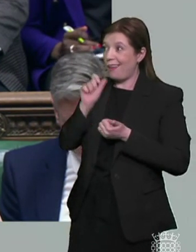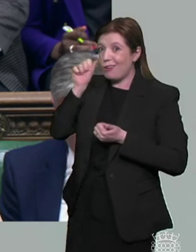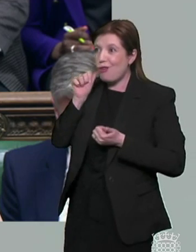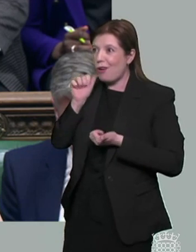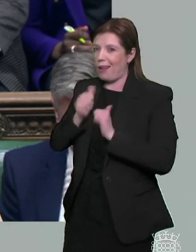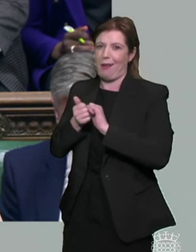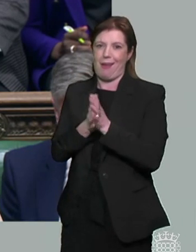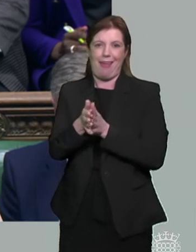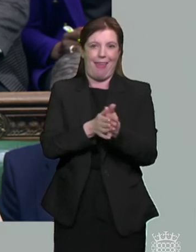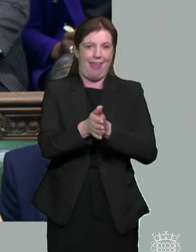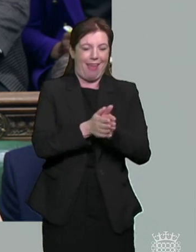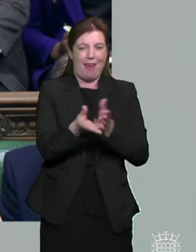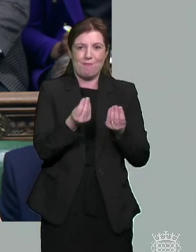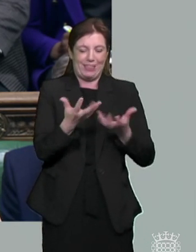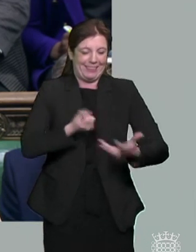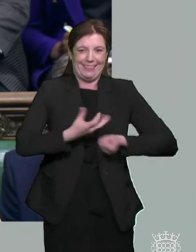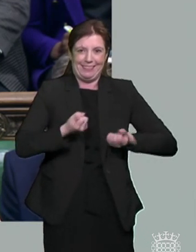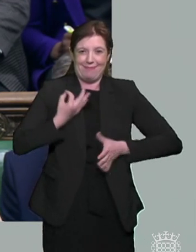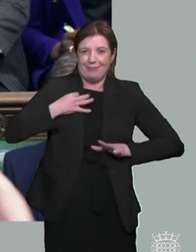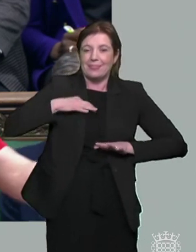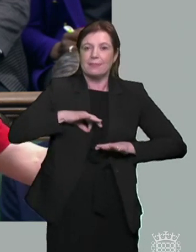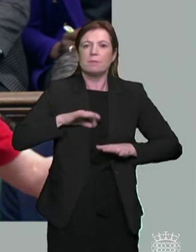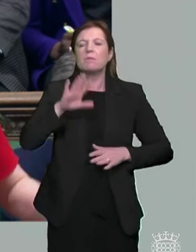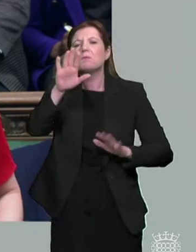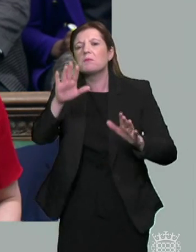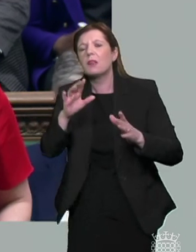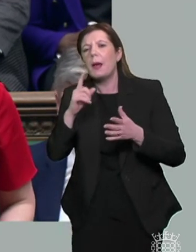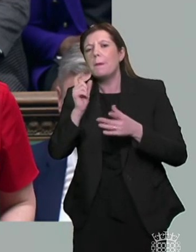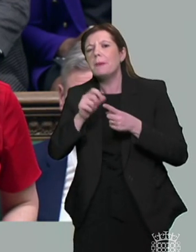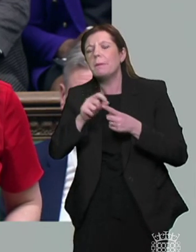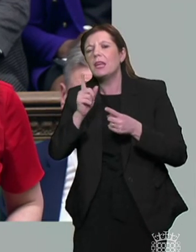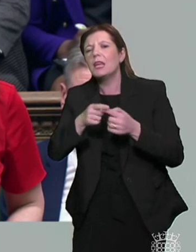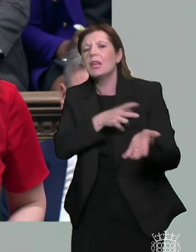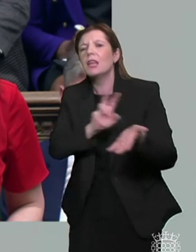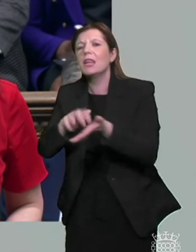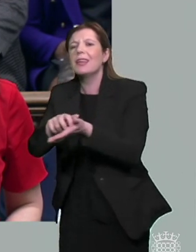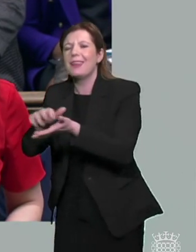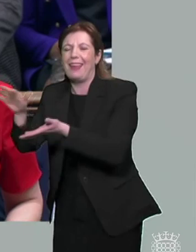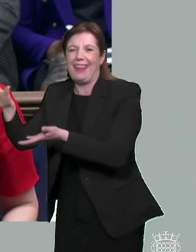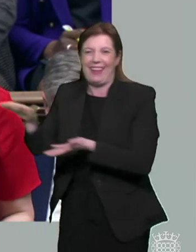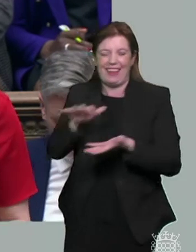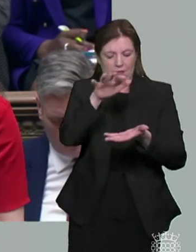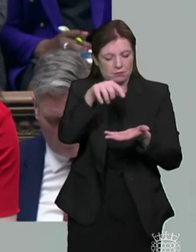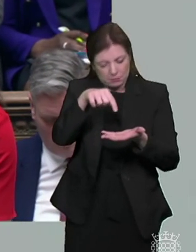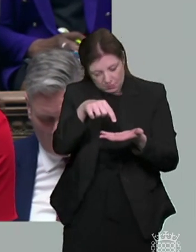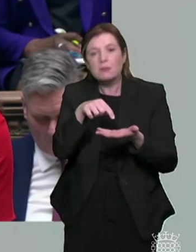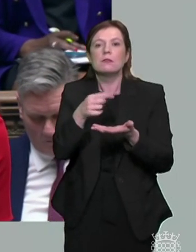Seven billion items of personal protective equipment—not usable—are now being burned.